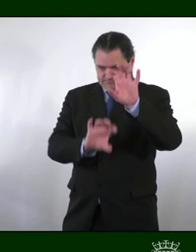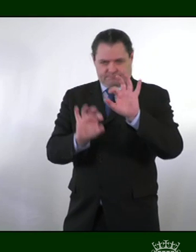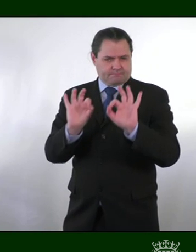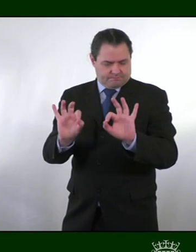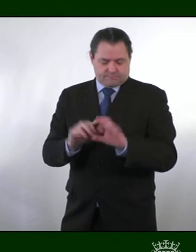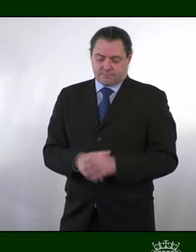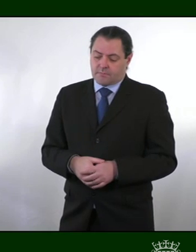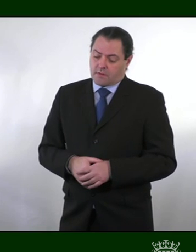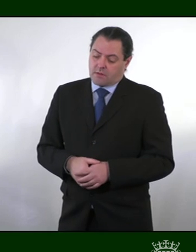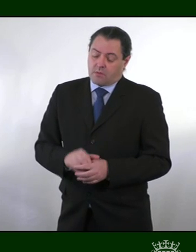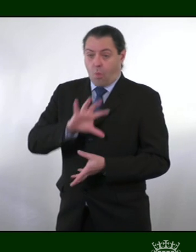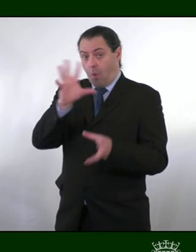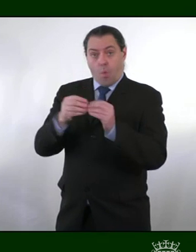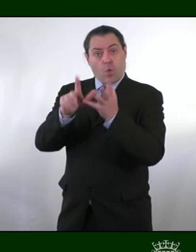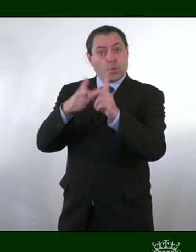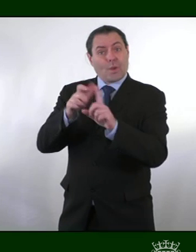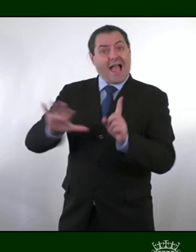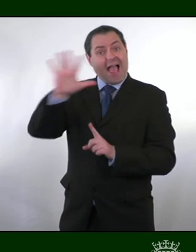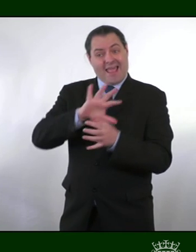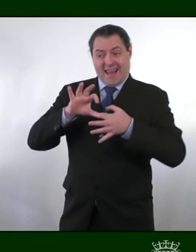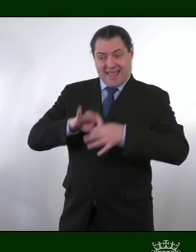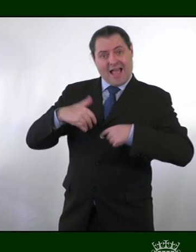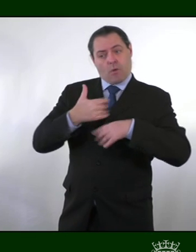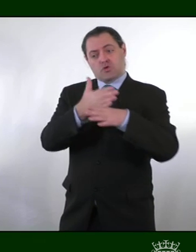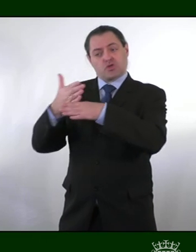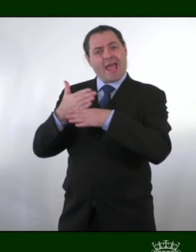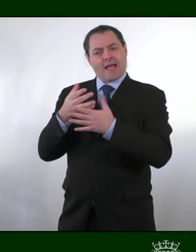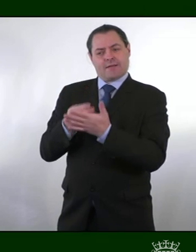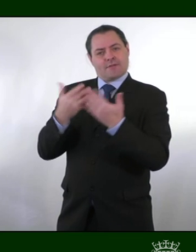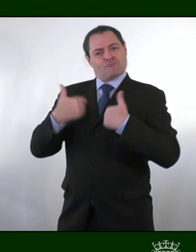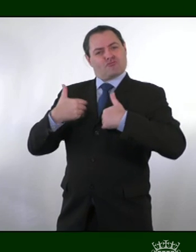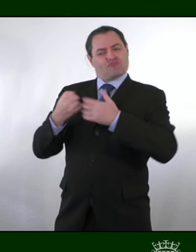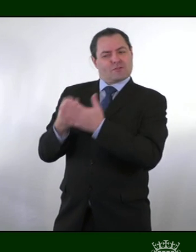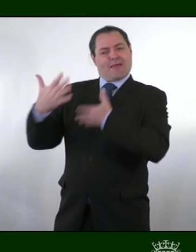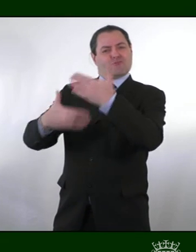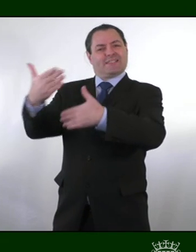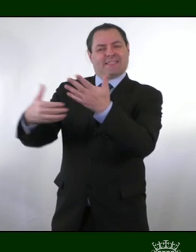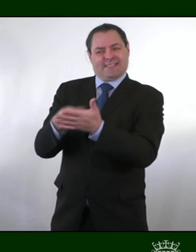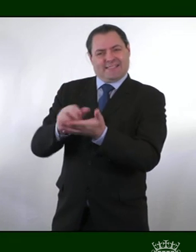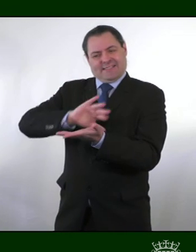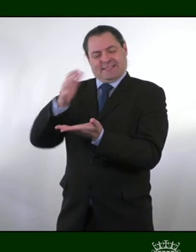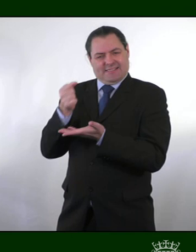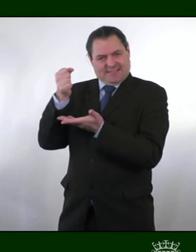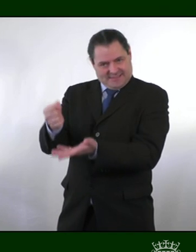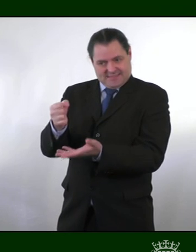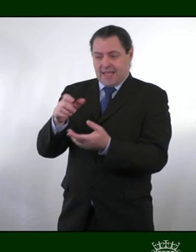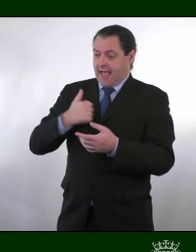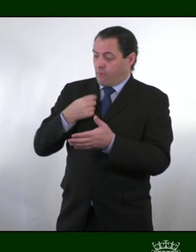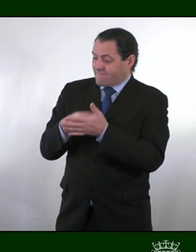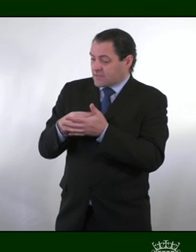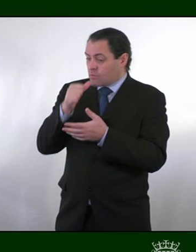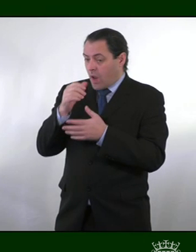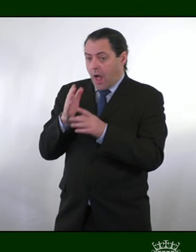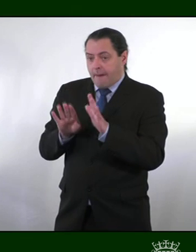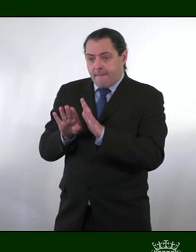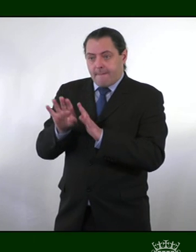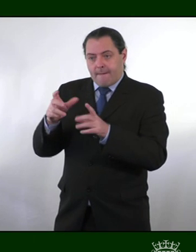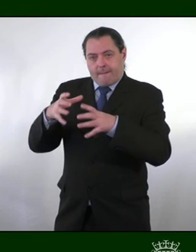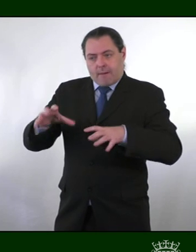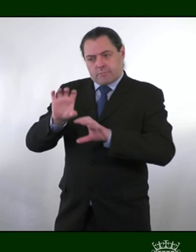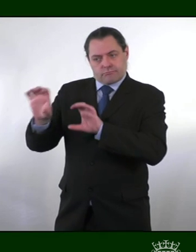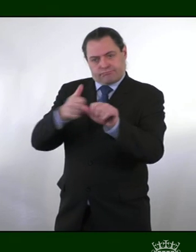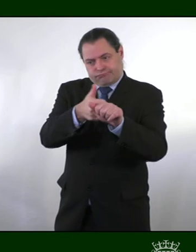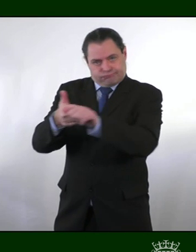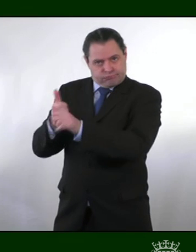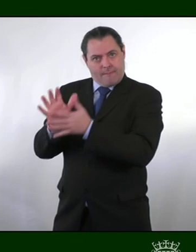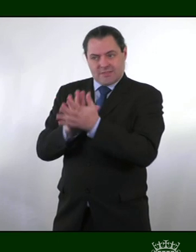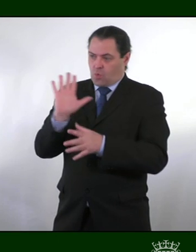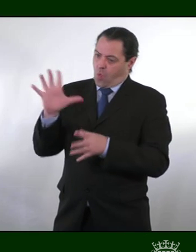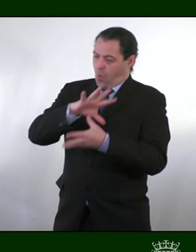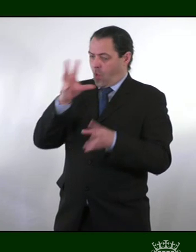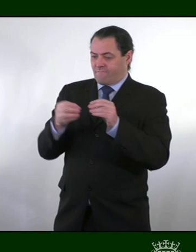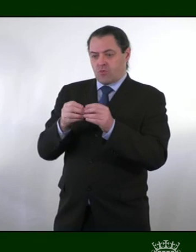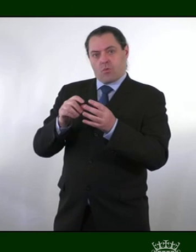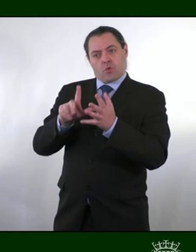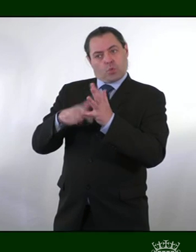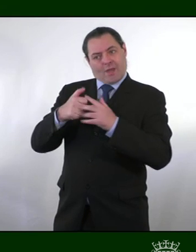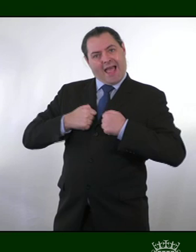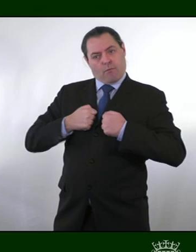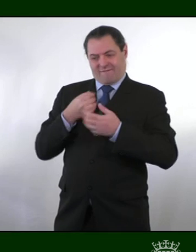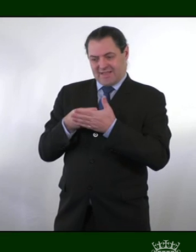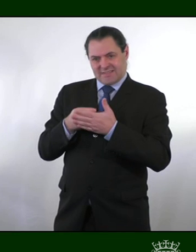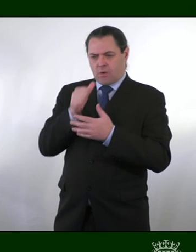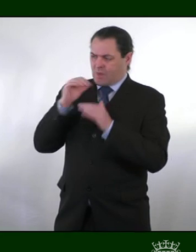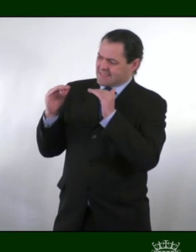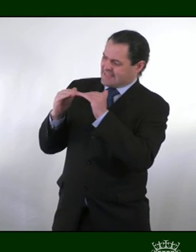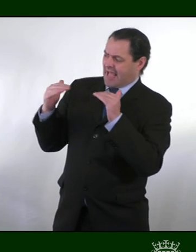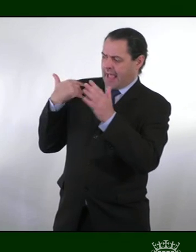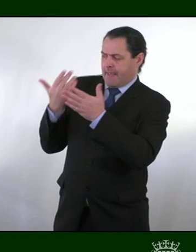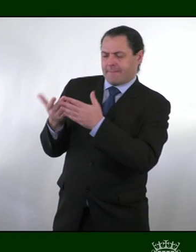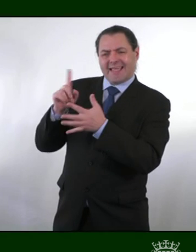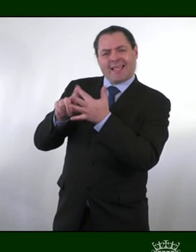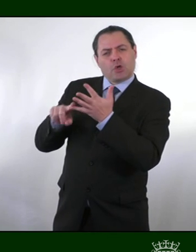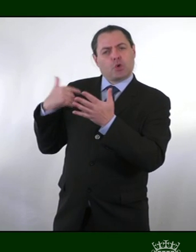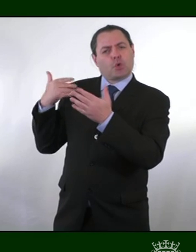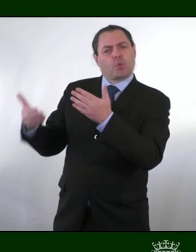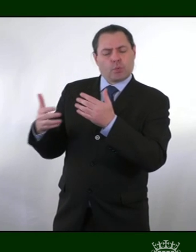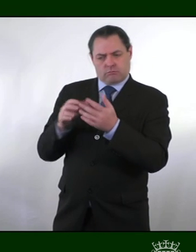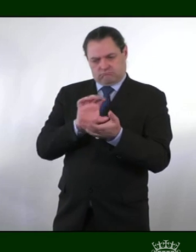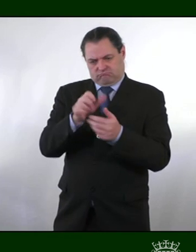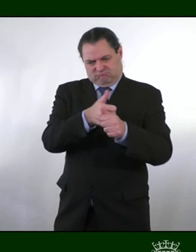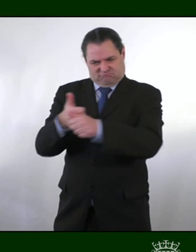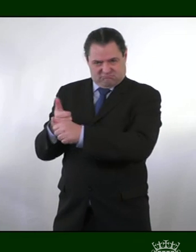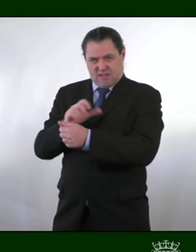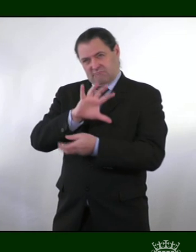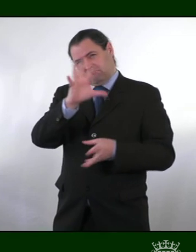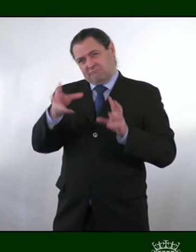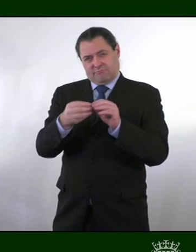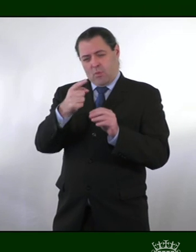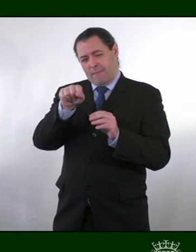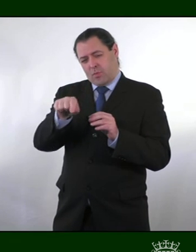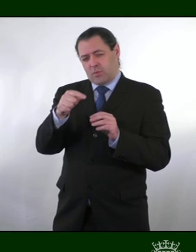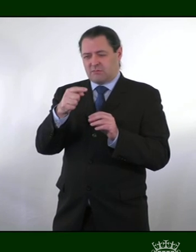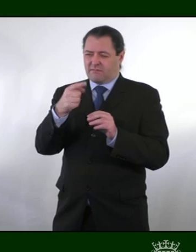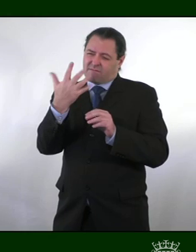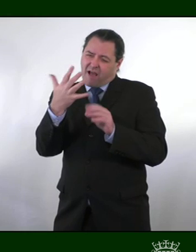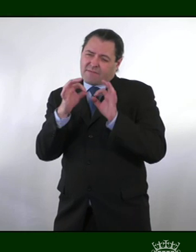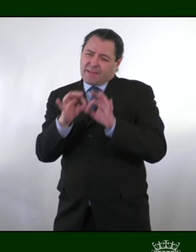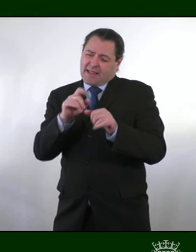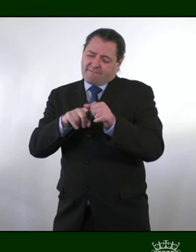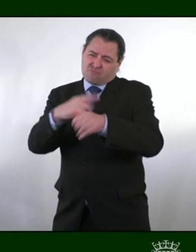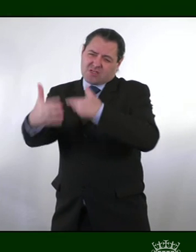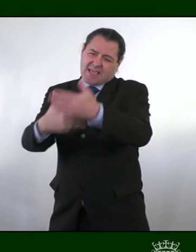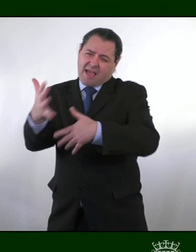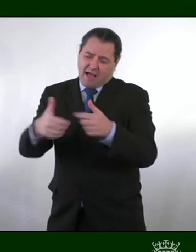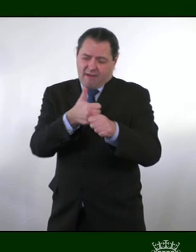The whole of the United Kingdom will benefit from the UK shared prosperity fund, and over time we will ramp up funding so that total domestic UK-wide funding will at least match EU receipts, on average, reaching around £1.5 billion a year.